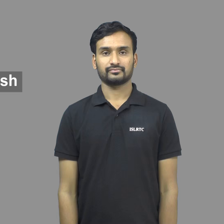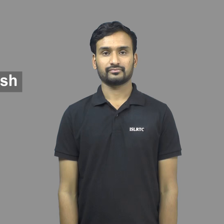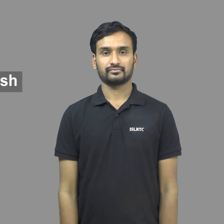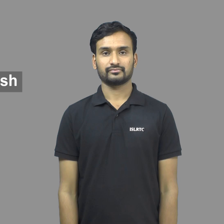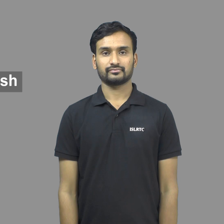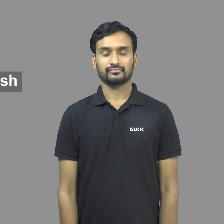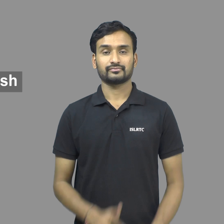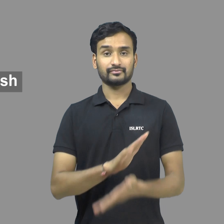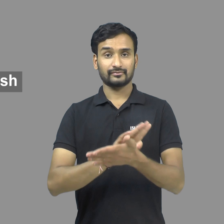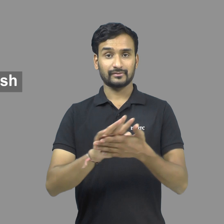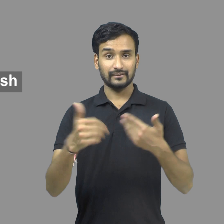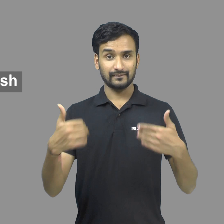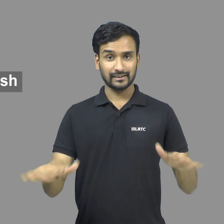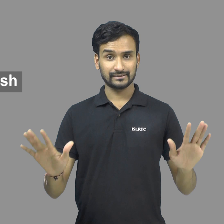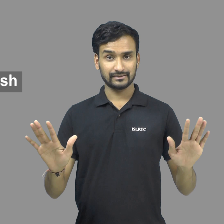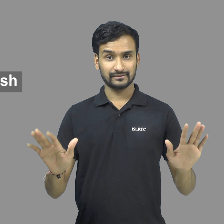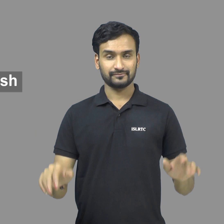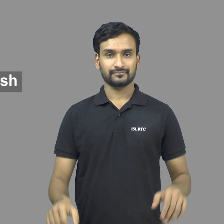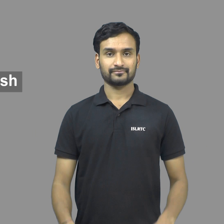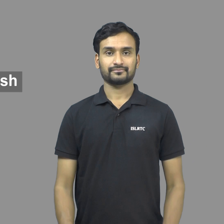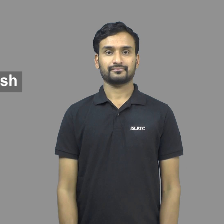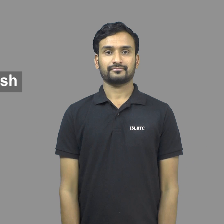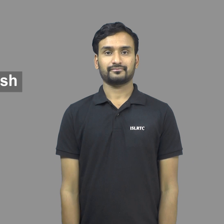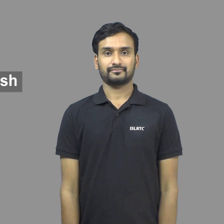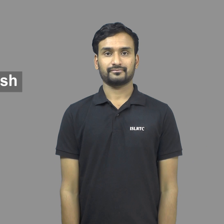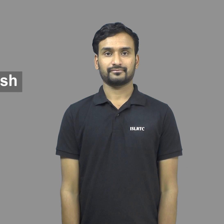Finish